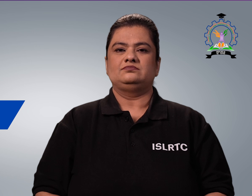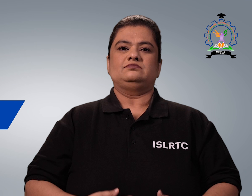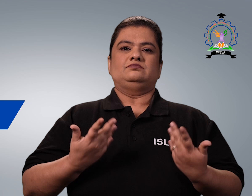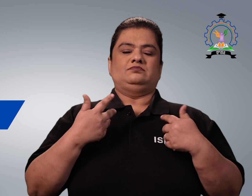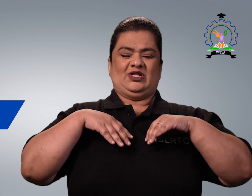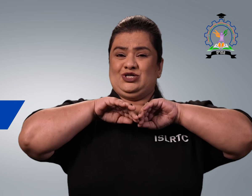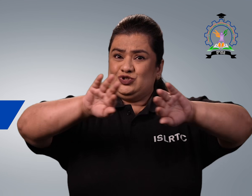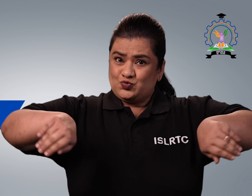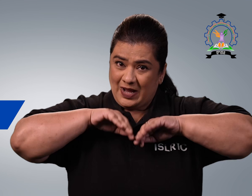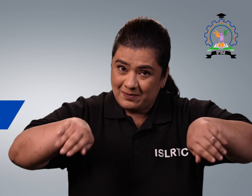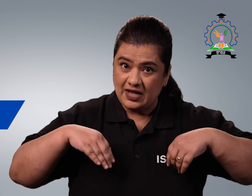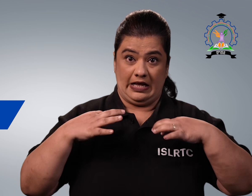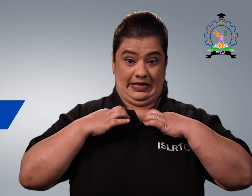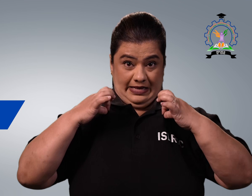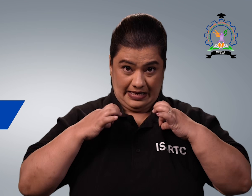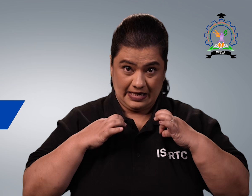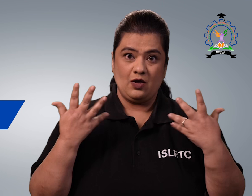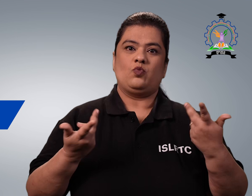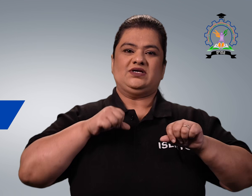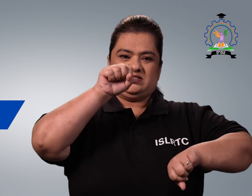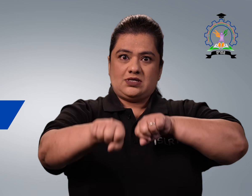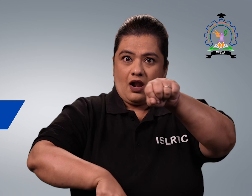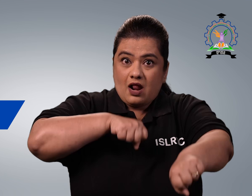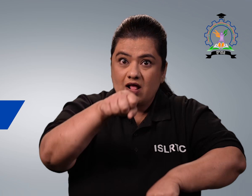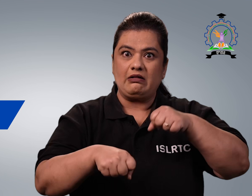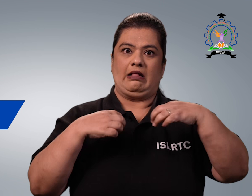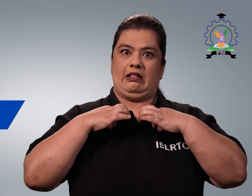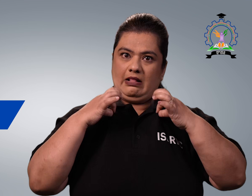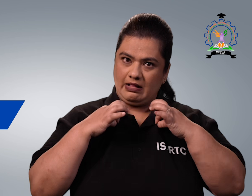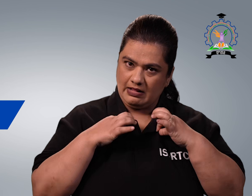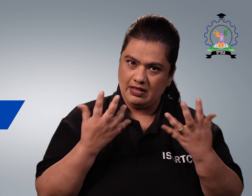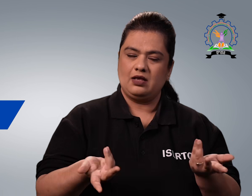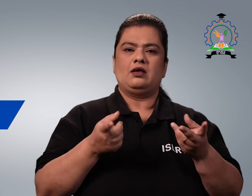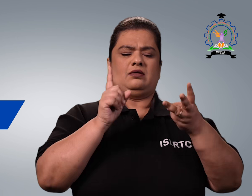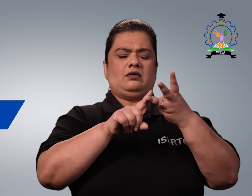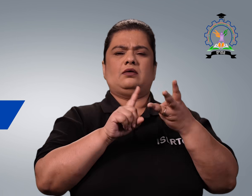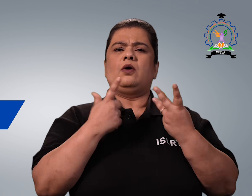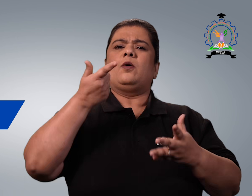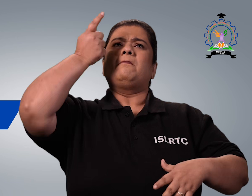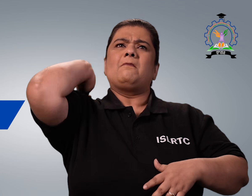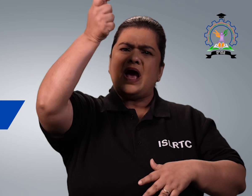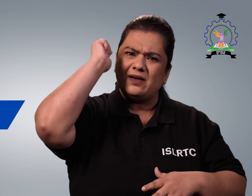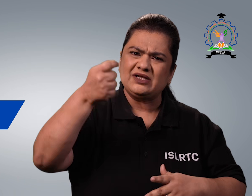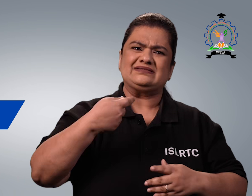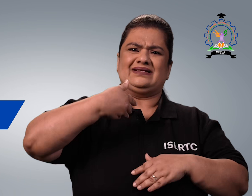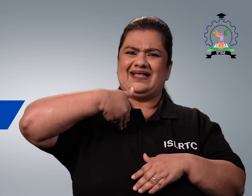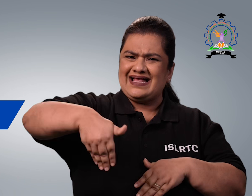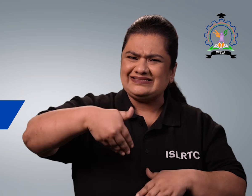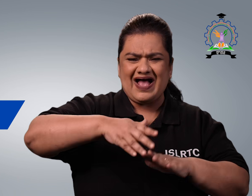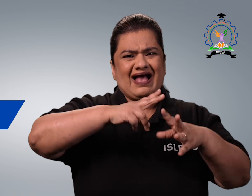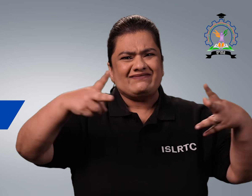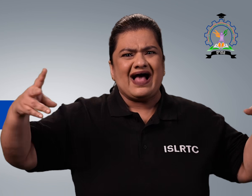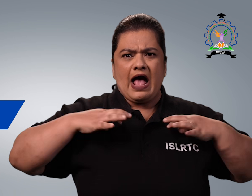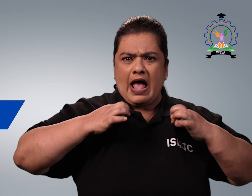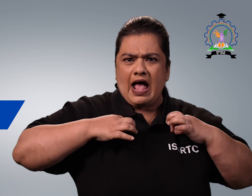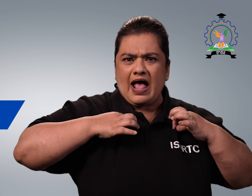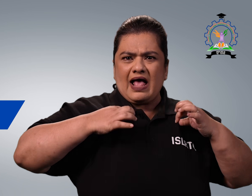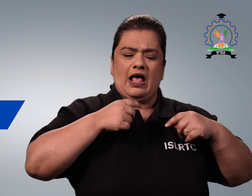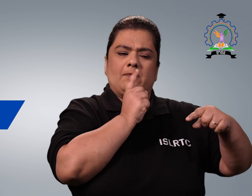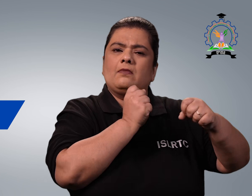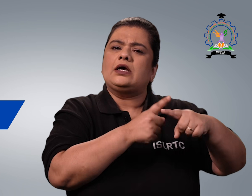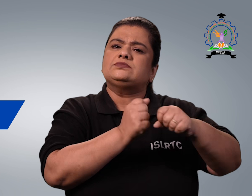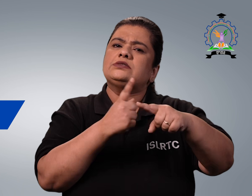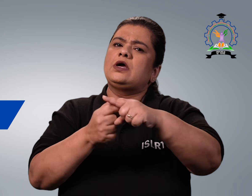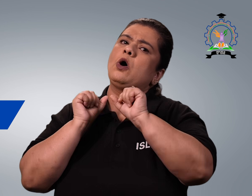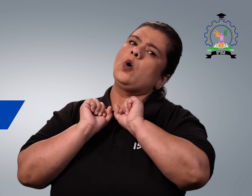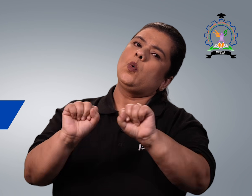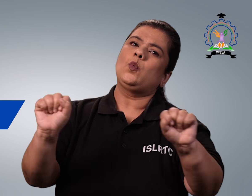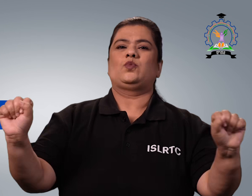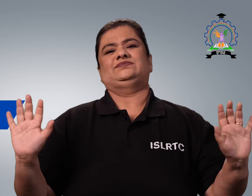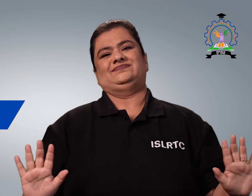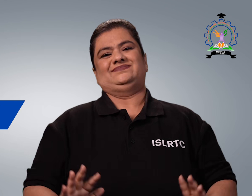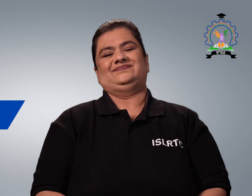Activewear refers to clothing designed specifically for physical activities and sports such as swimming, cycling, badminton etc.